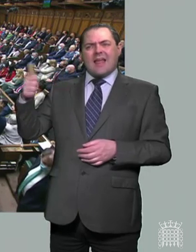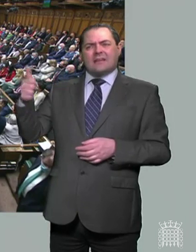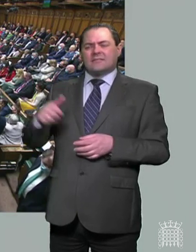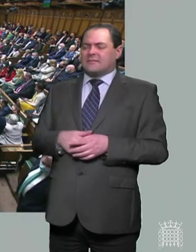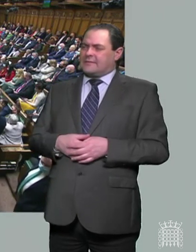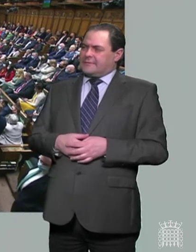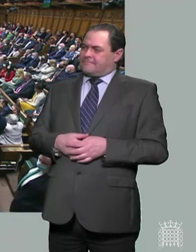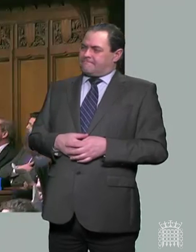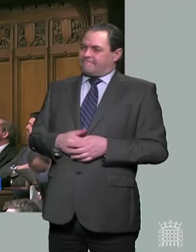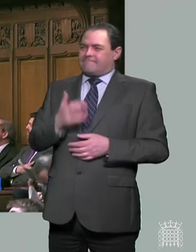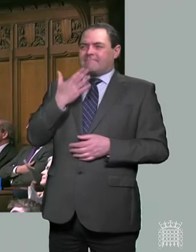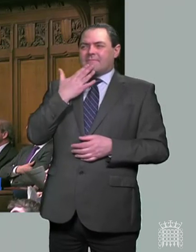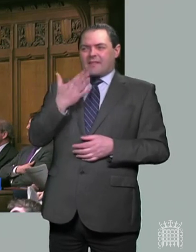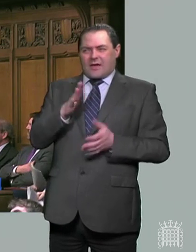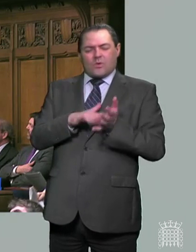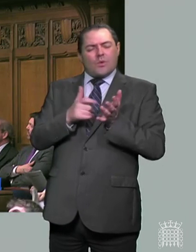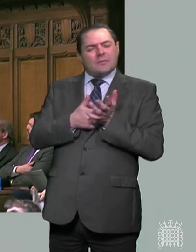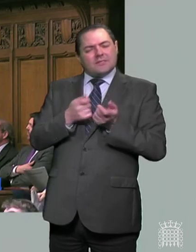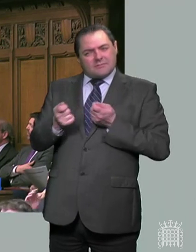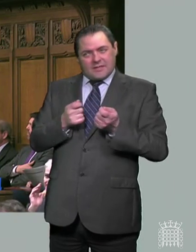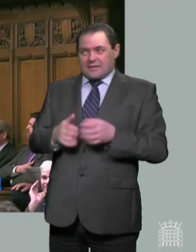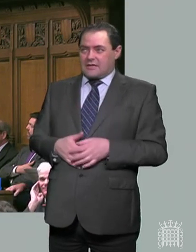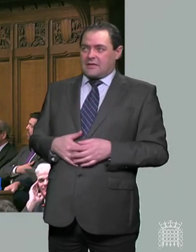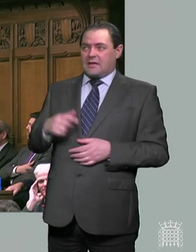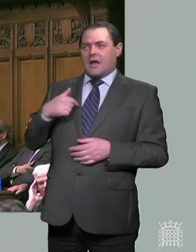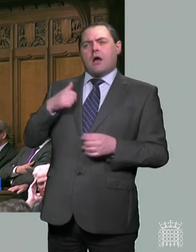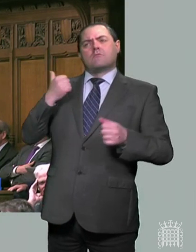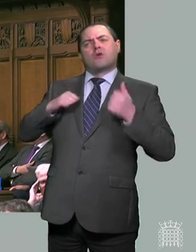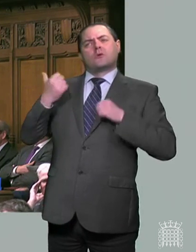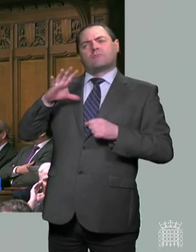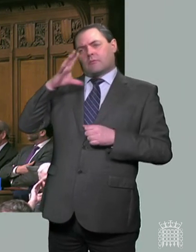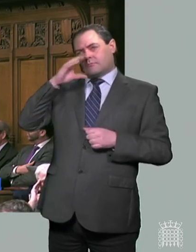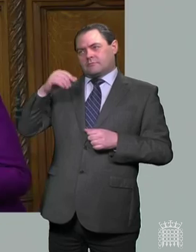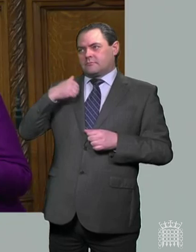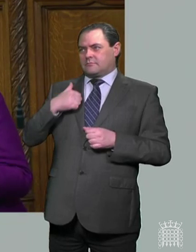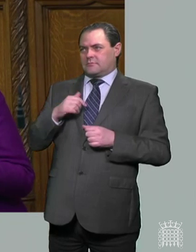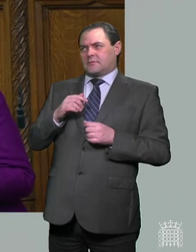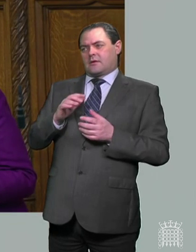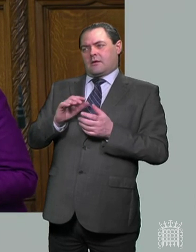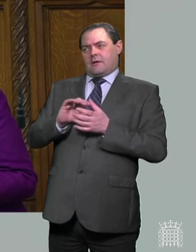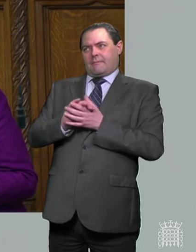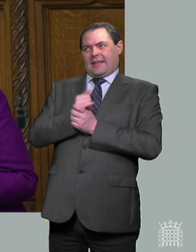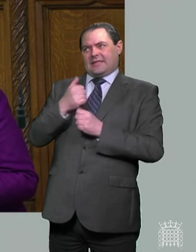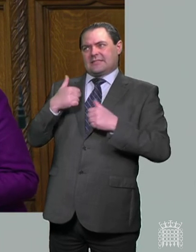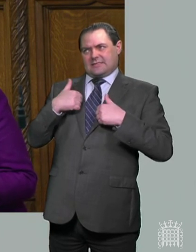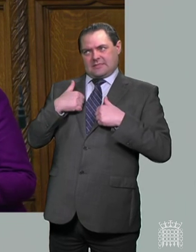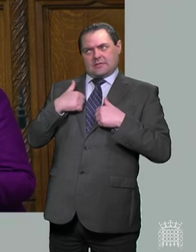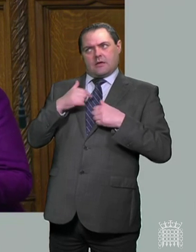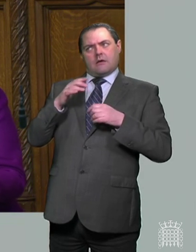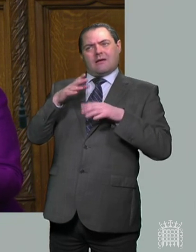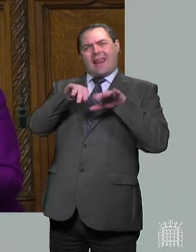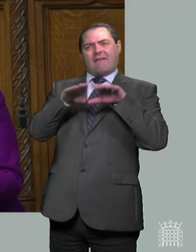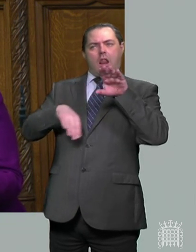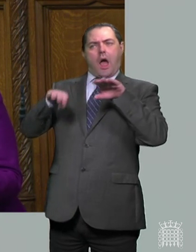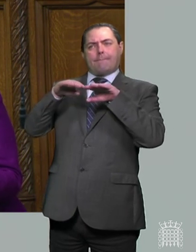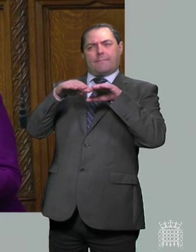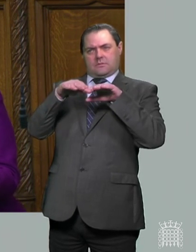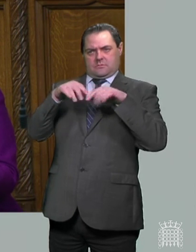As a proud Wulfrunian, I am thrilled that my city is at the front and centre of the Government’s levelling up White Paper.